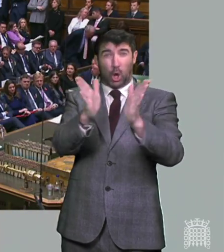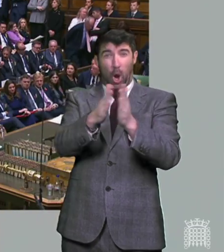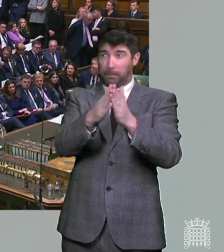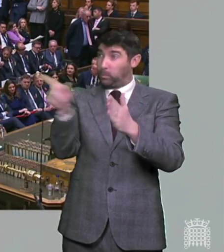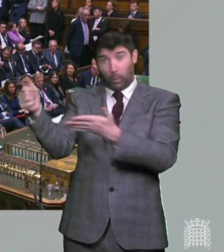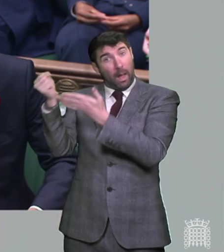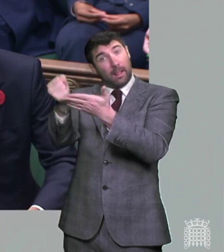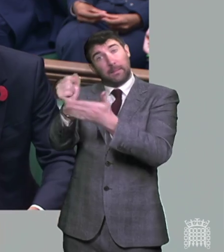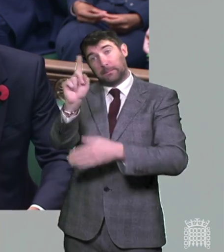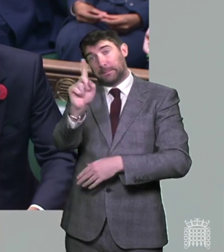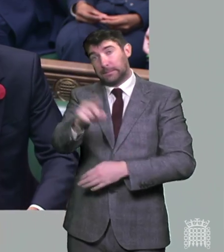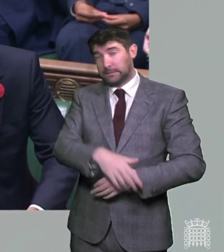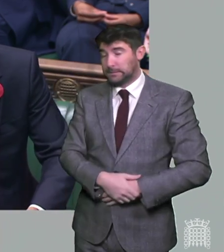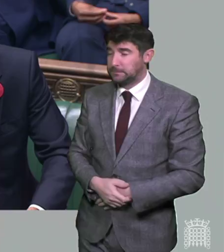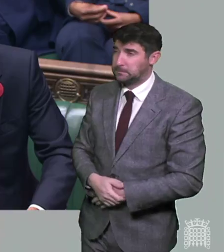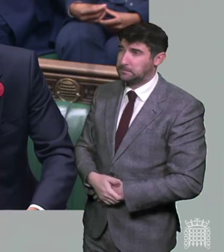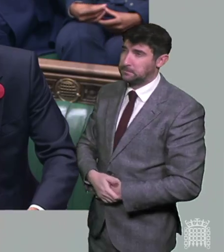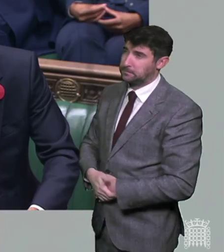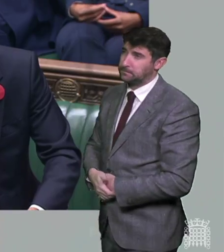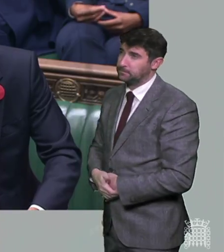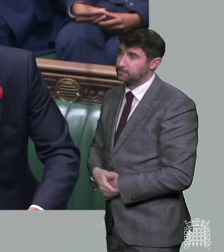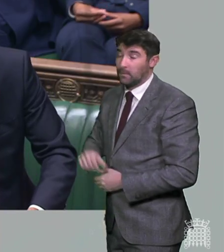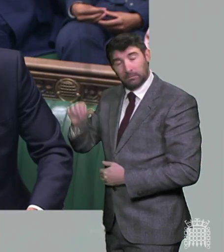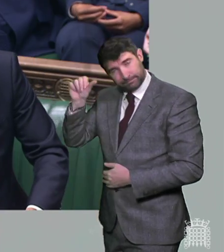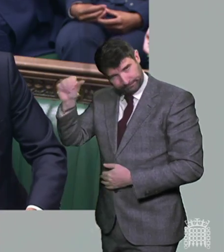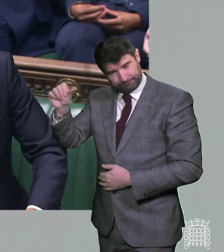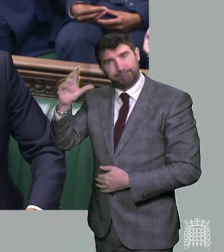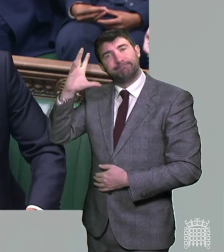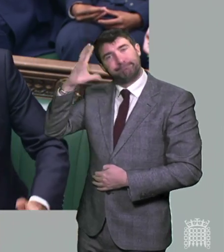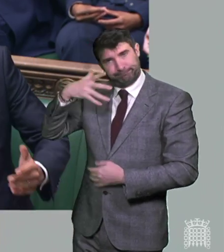My right honourable Friend is absolutely right to raise mortgage payments.